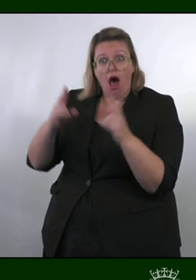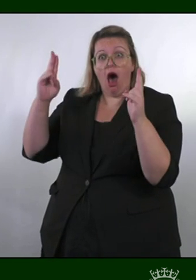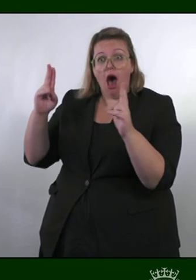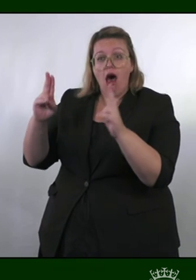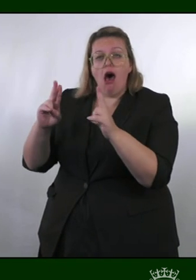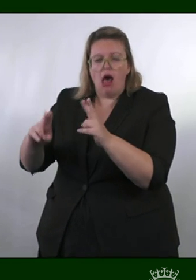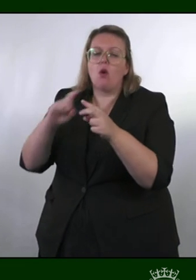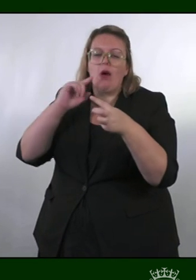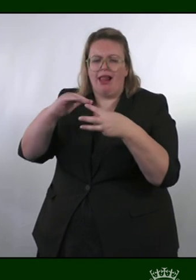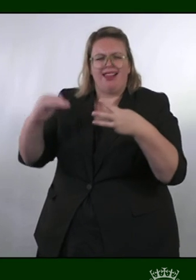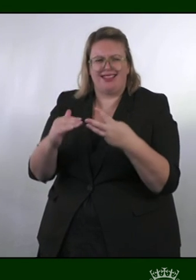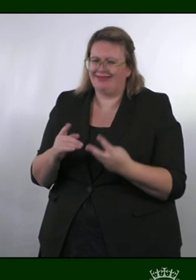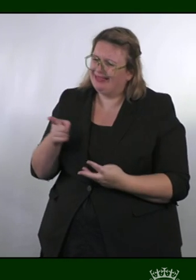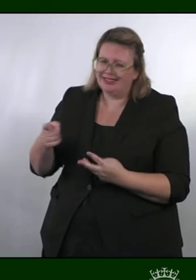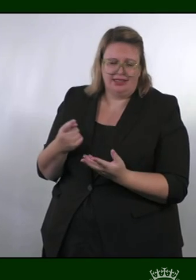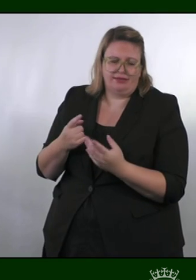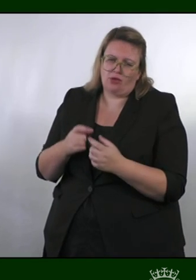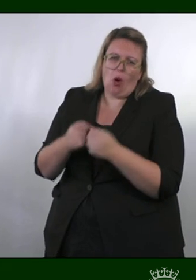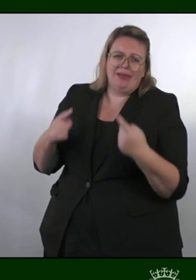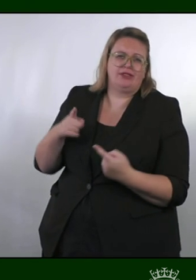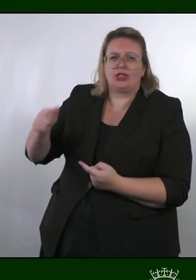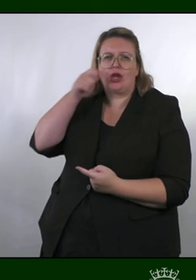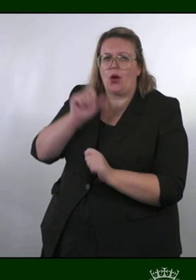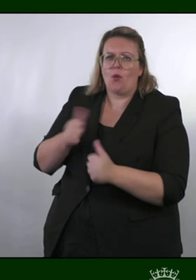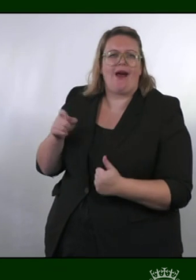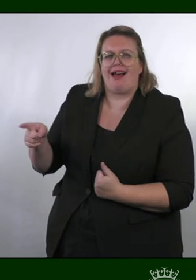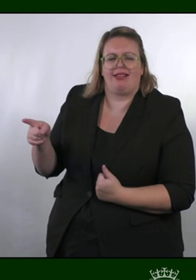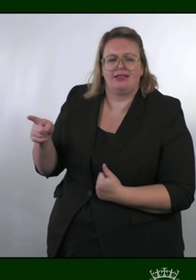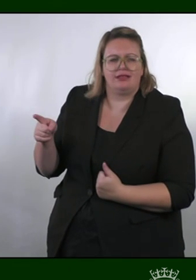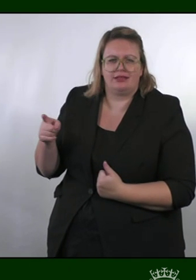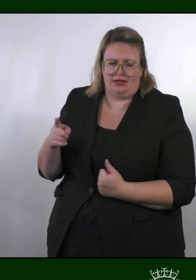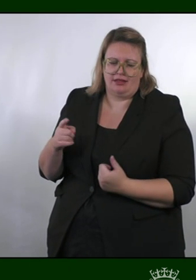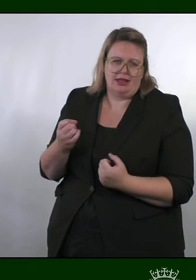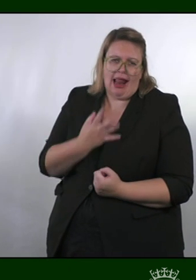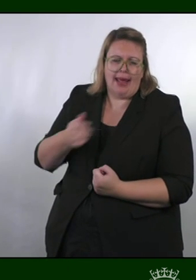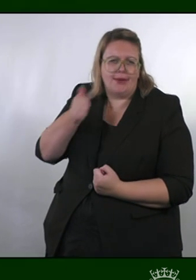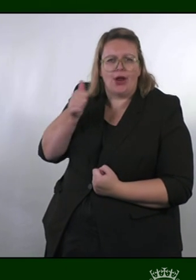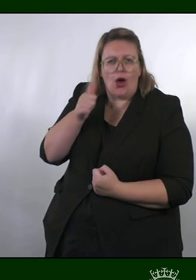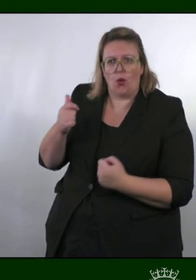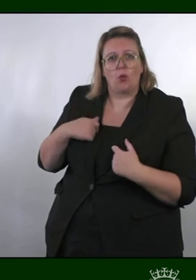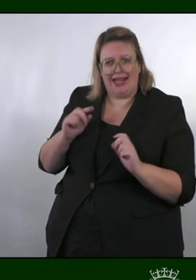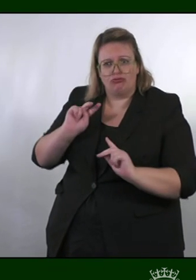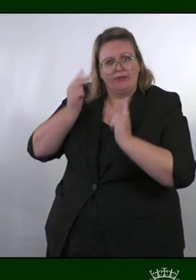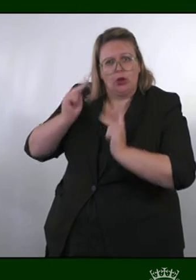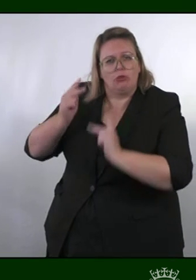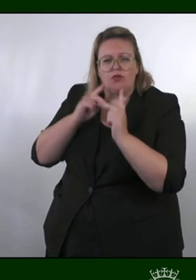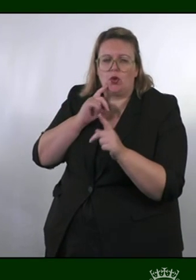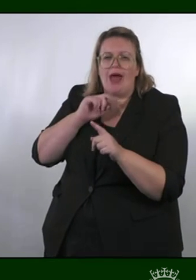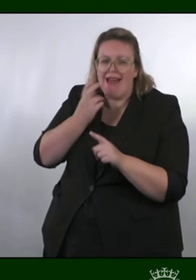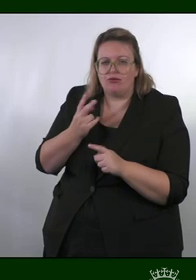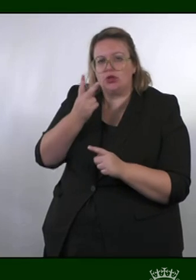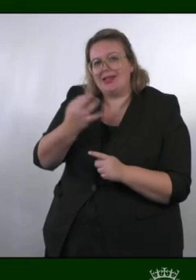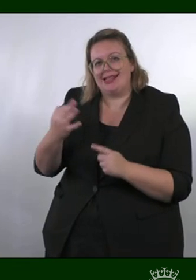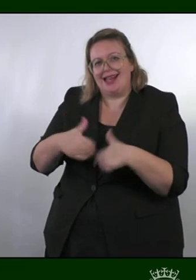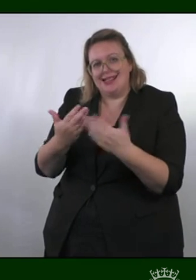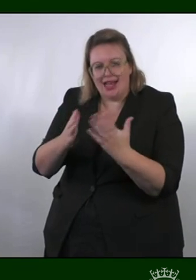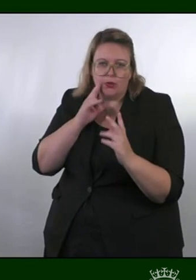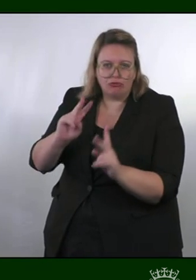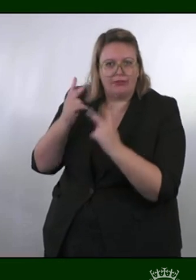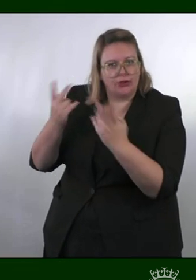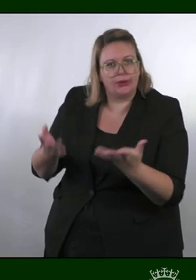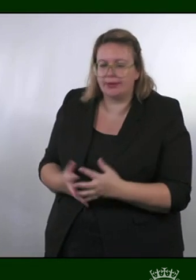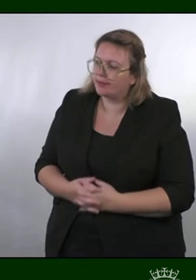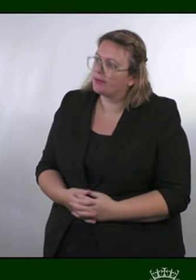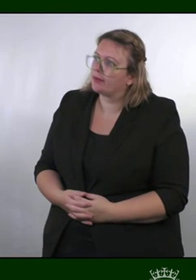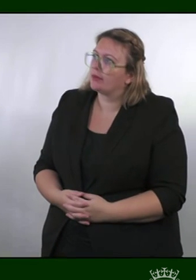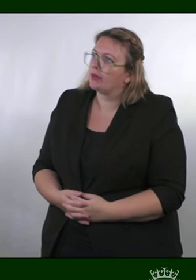As the right hon. and learned Gentleman knows full well, the measures that are put in place are reviewed every 28 days.